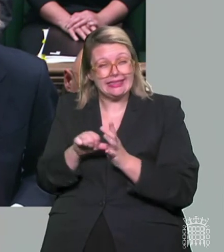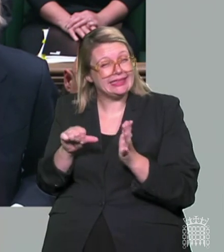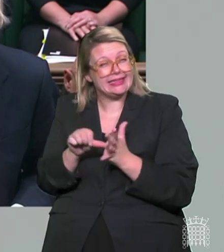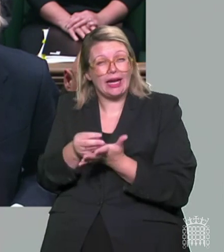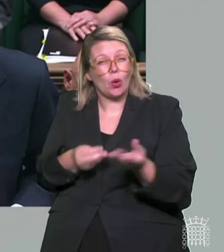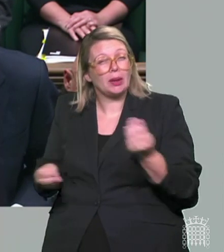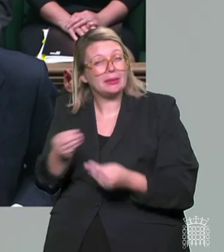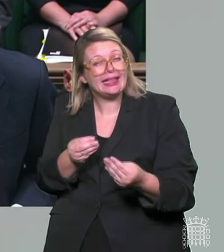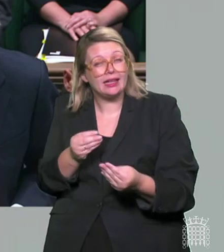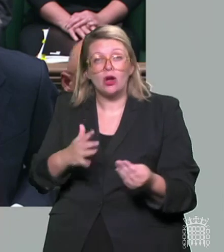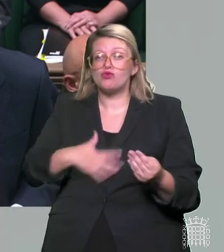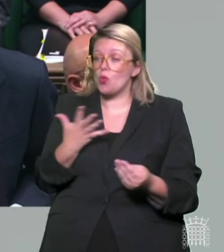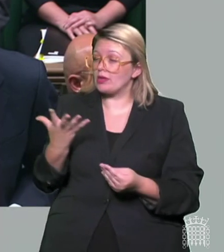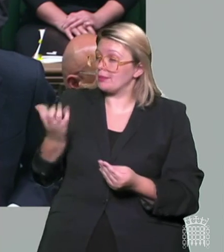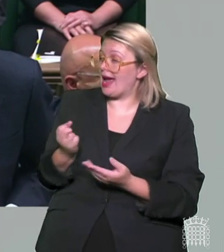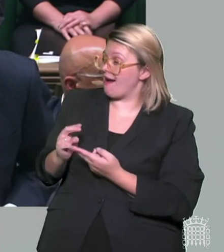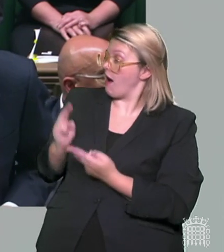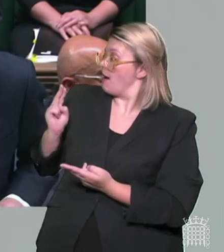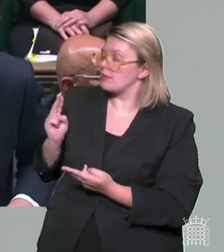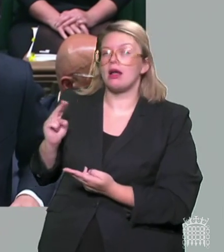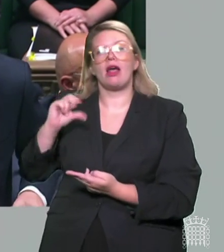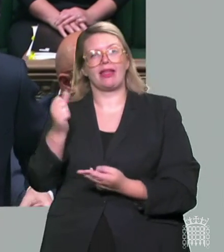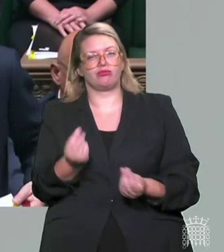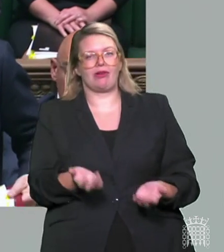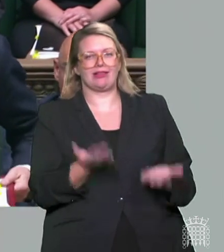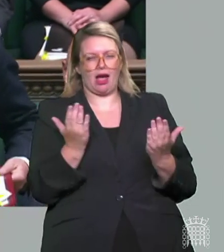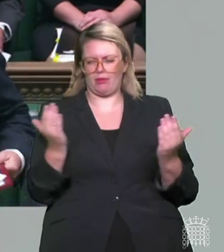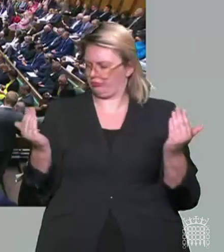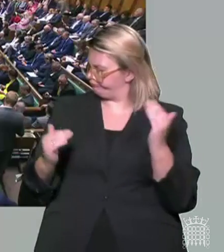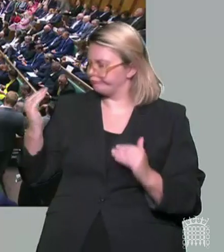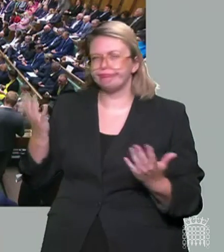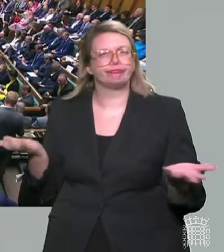We do not want to have pay increases that are simply swallowed by price increases.